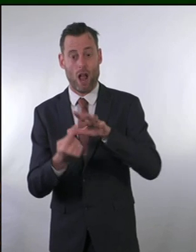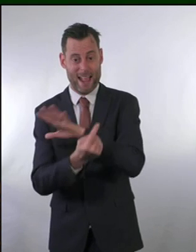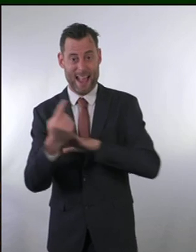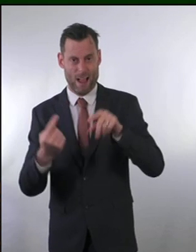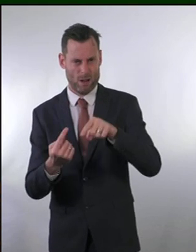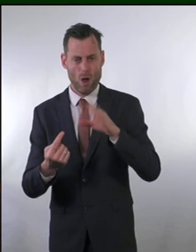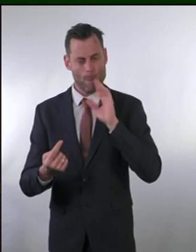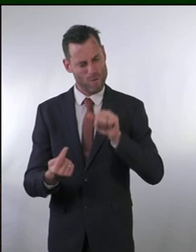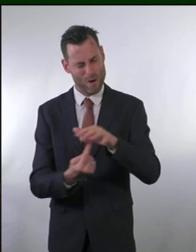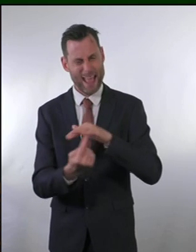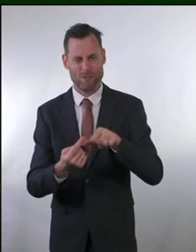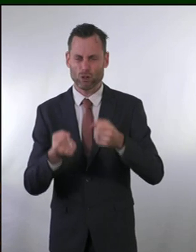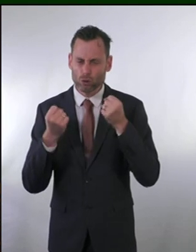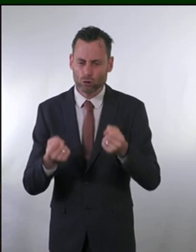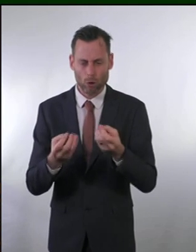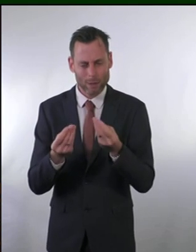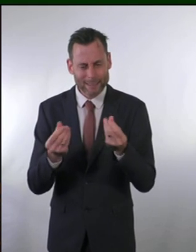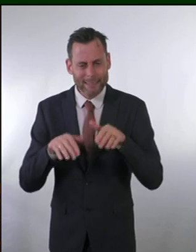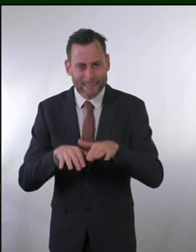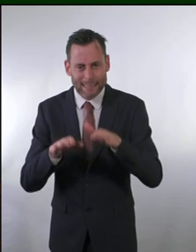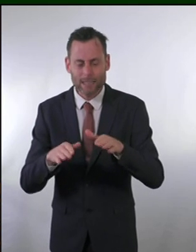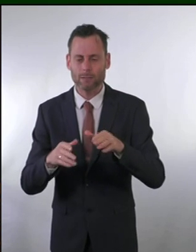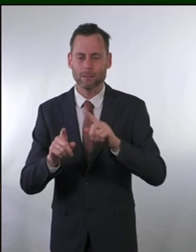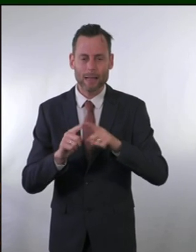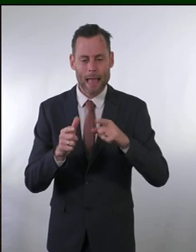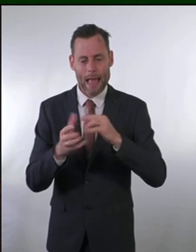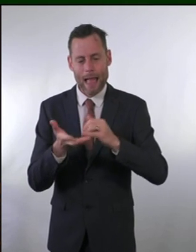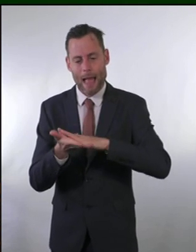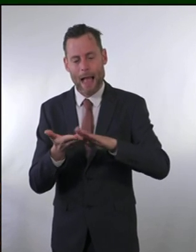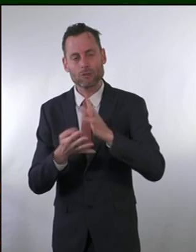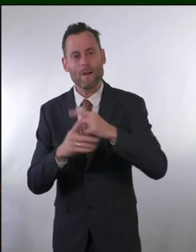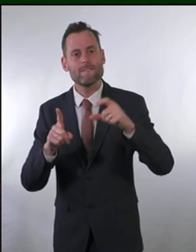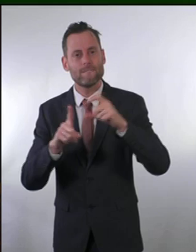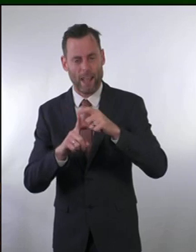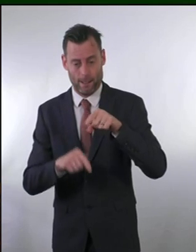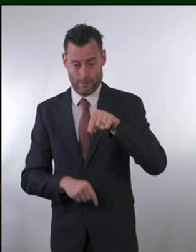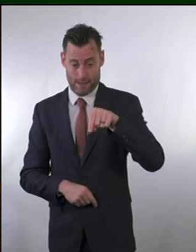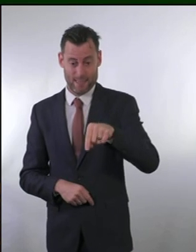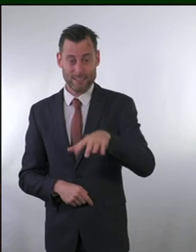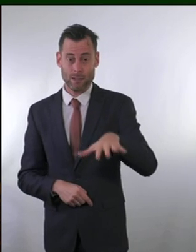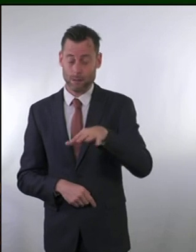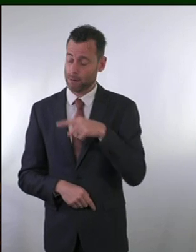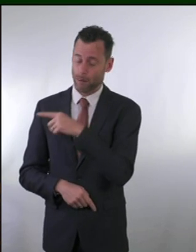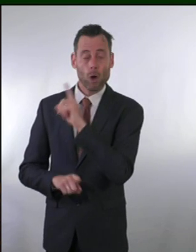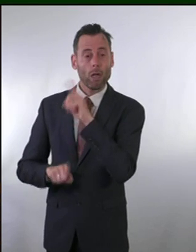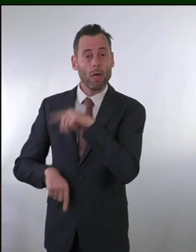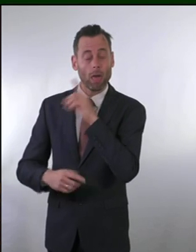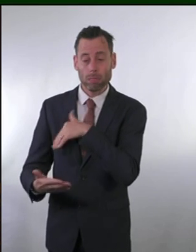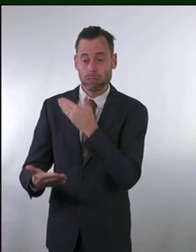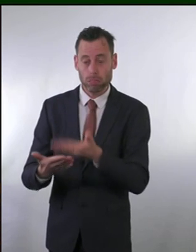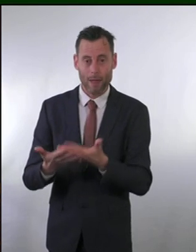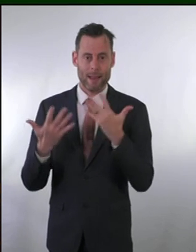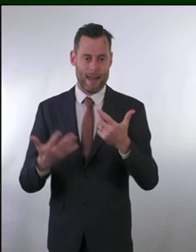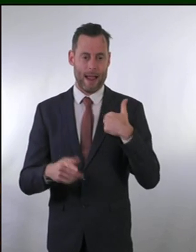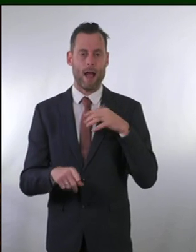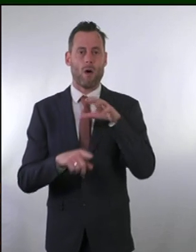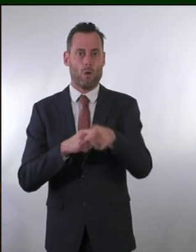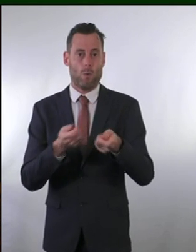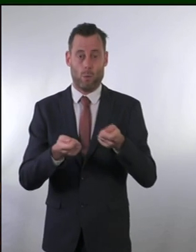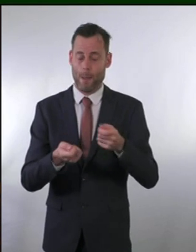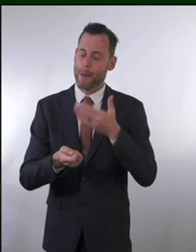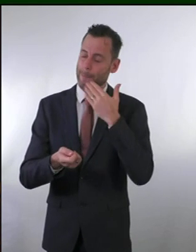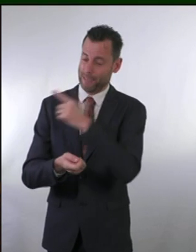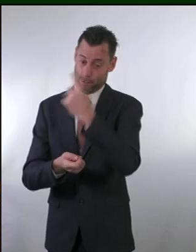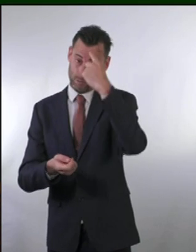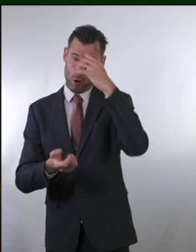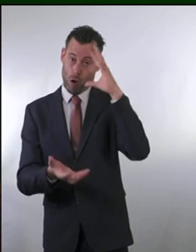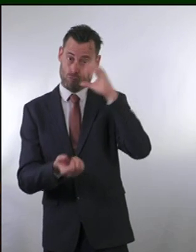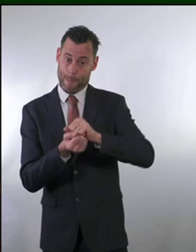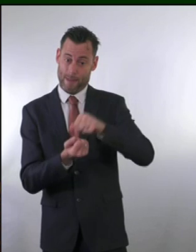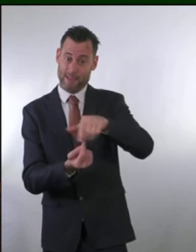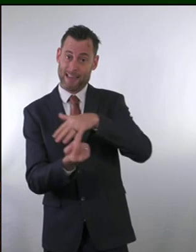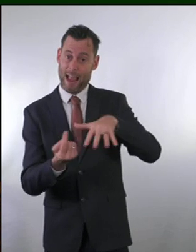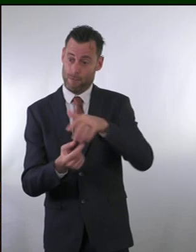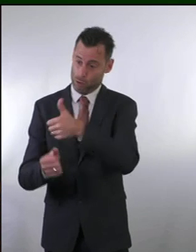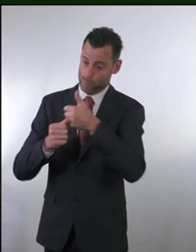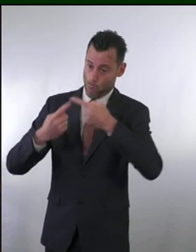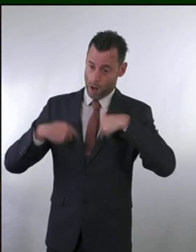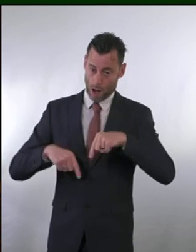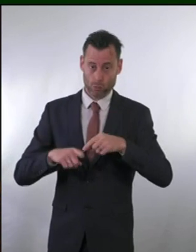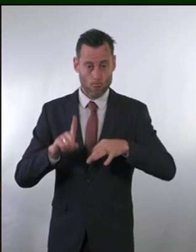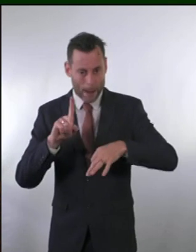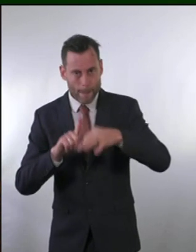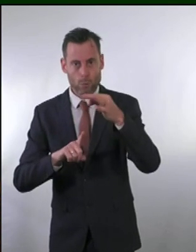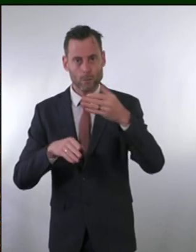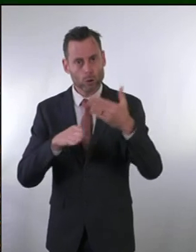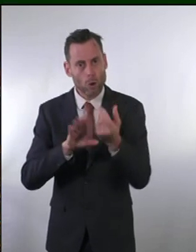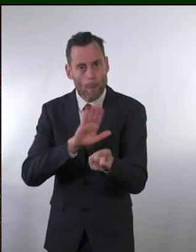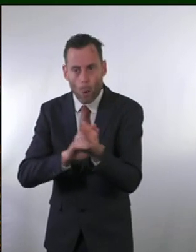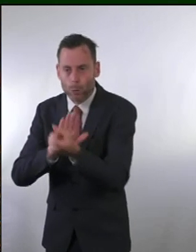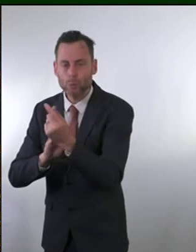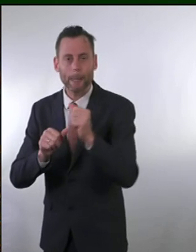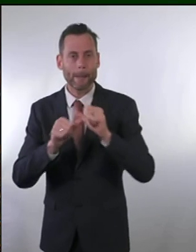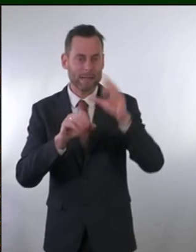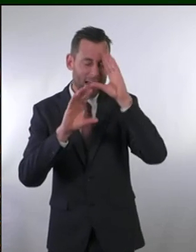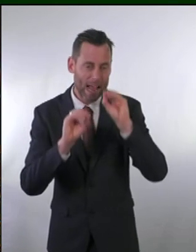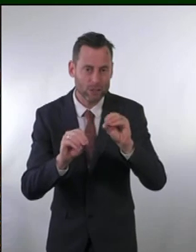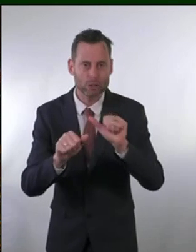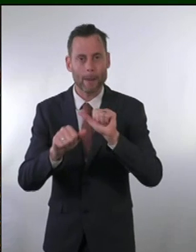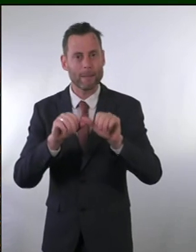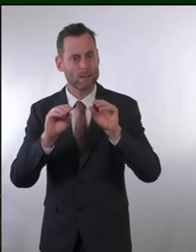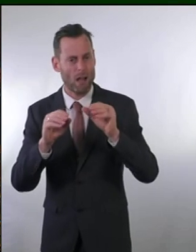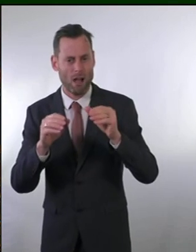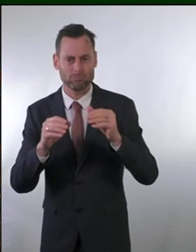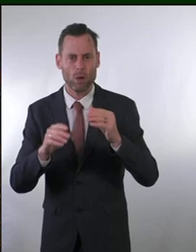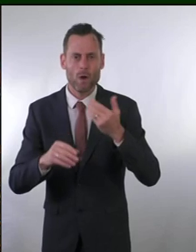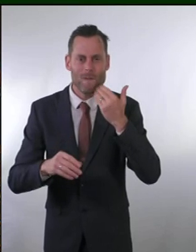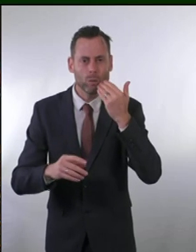Can my right hon. Friend please reassure me that Ashfield and Eastwood will no longer be the forgotten constituency and that he will do all he can to make sure we get the investment that we need to secure better jobs, better education, better training and a better future?